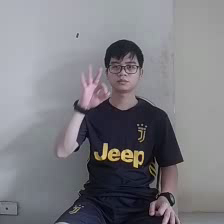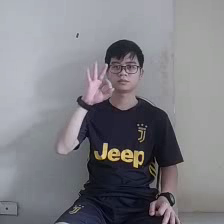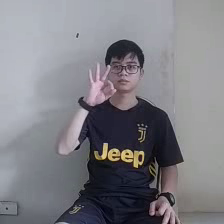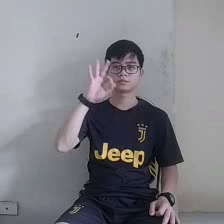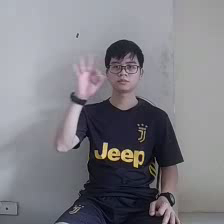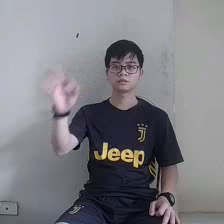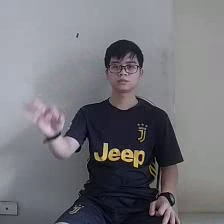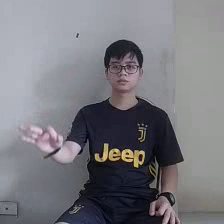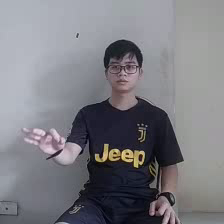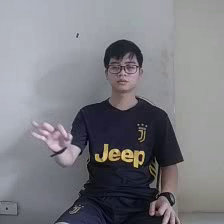Thương